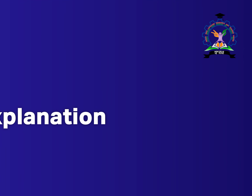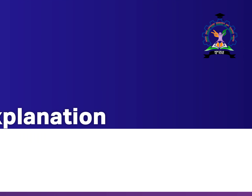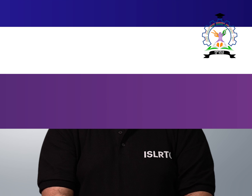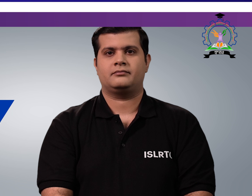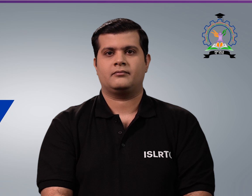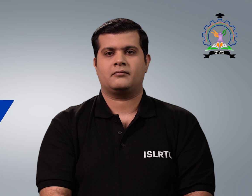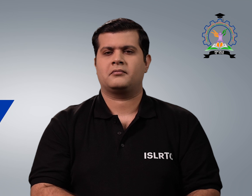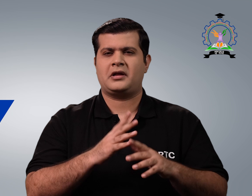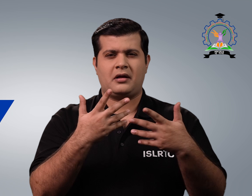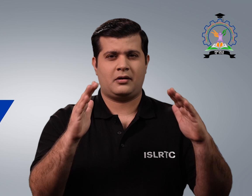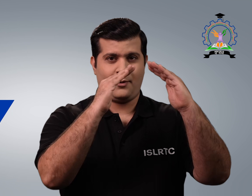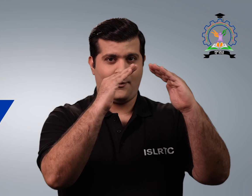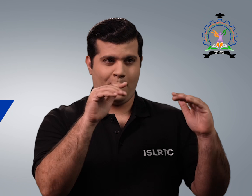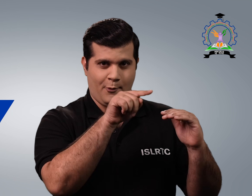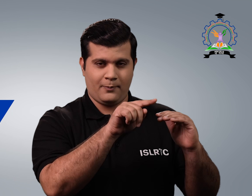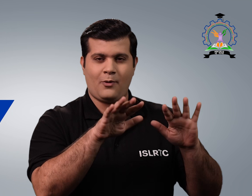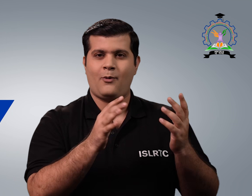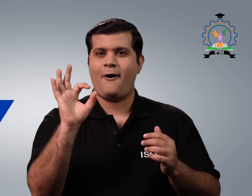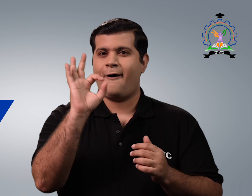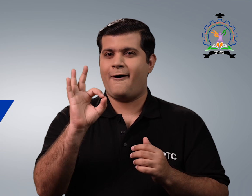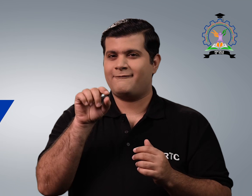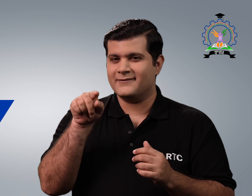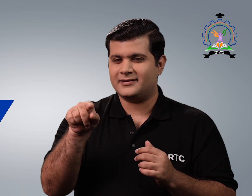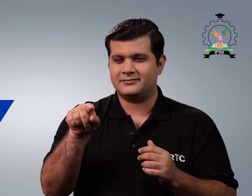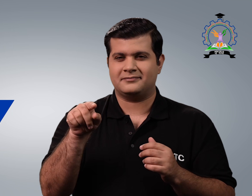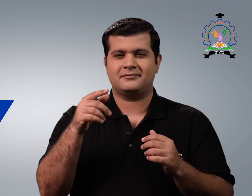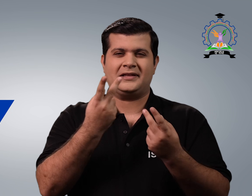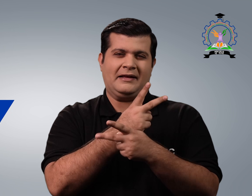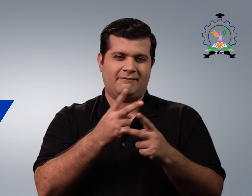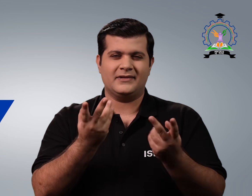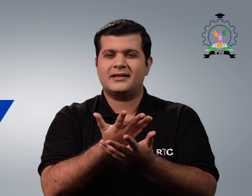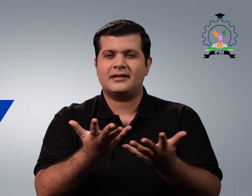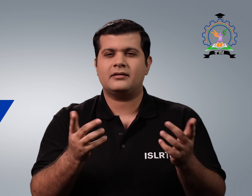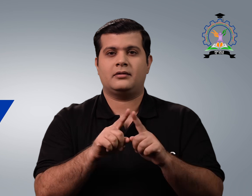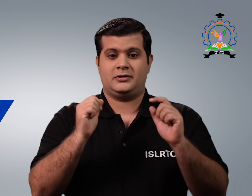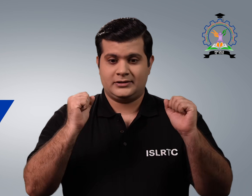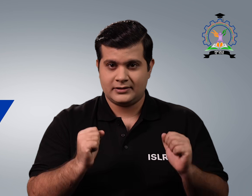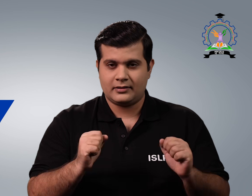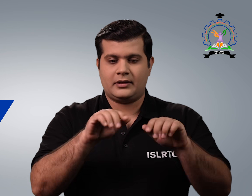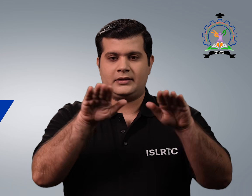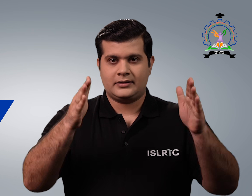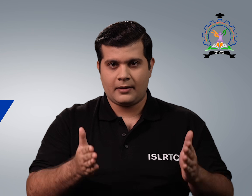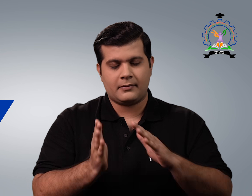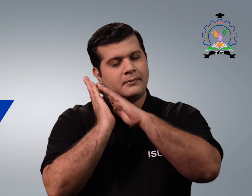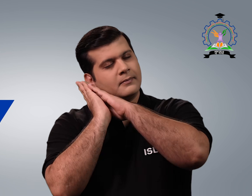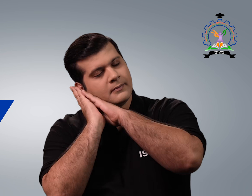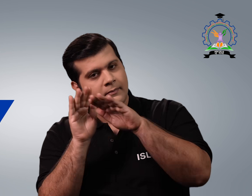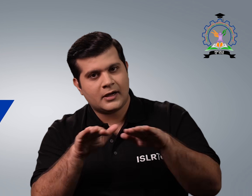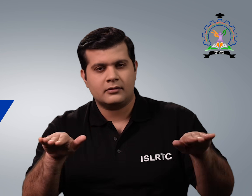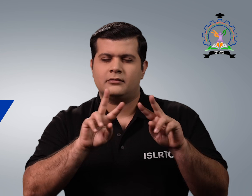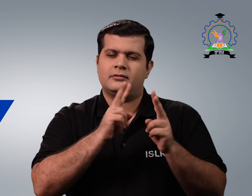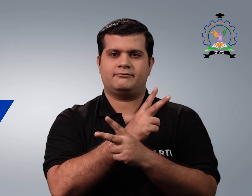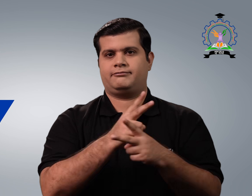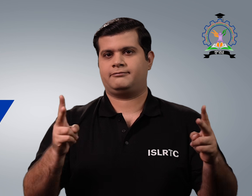All kinds of things found in homes & offices like chairs, tables, beds, etc.